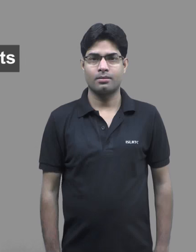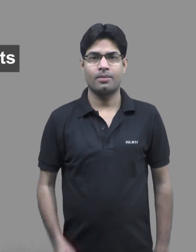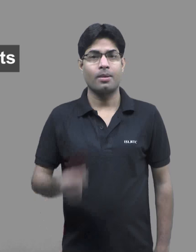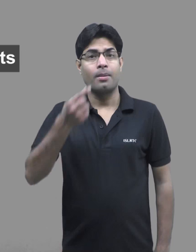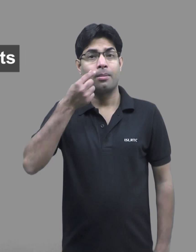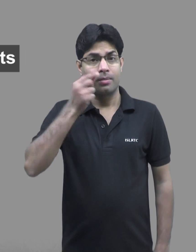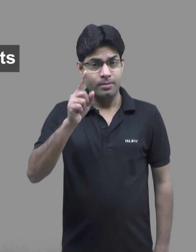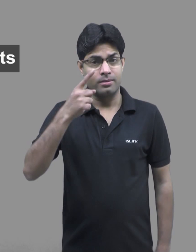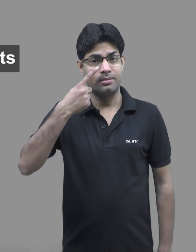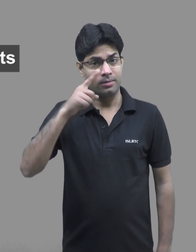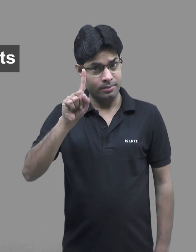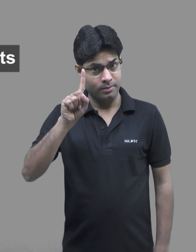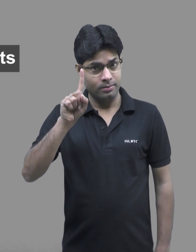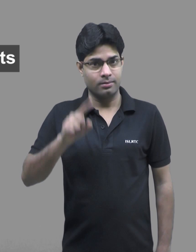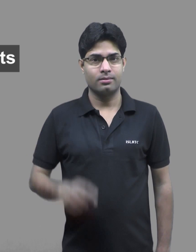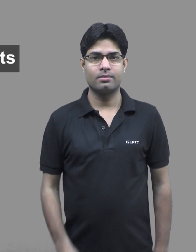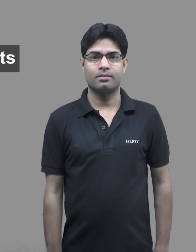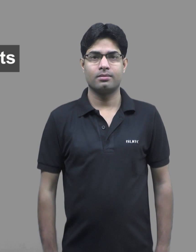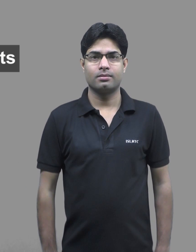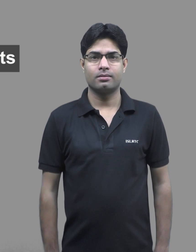Parents